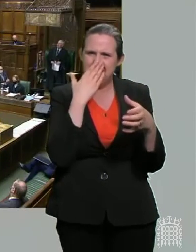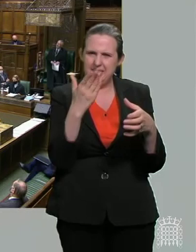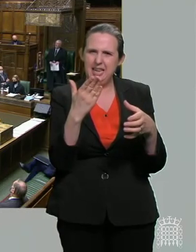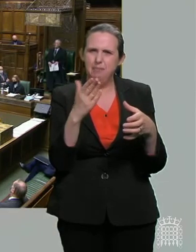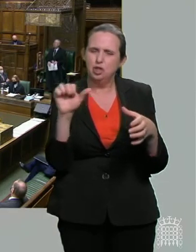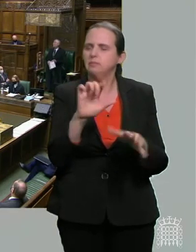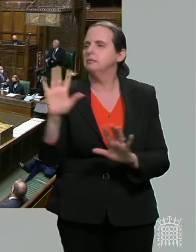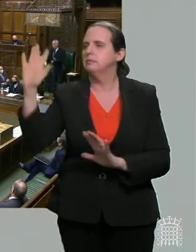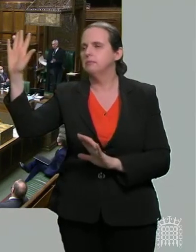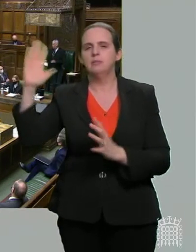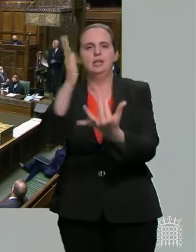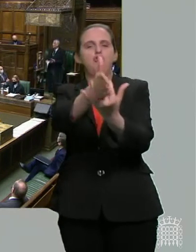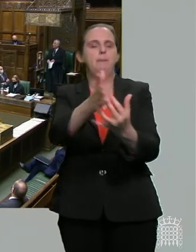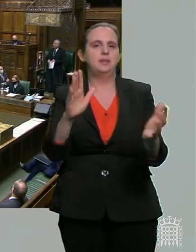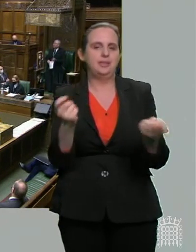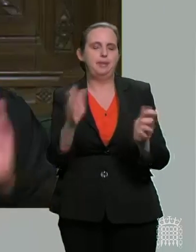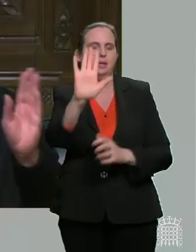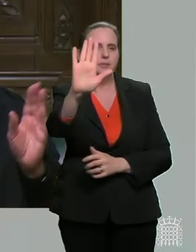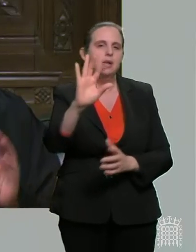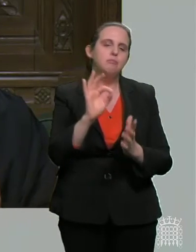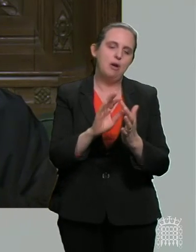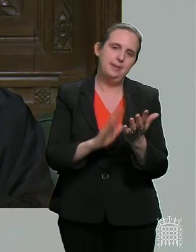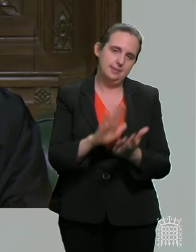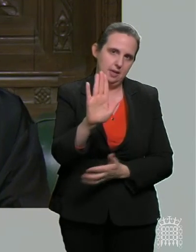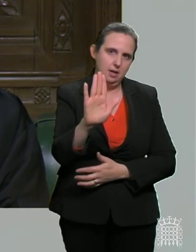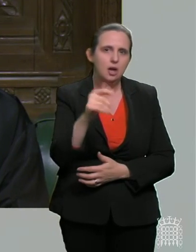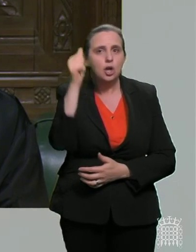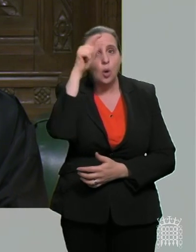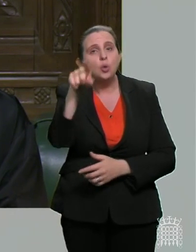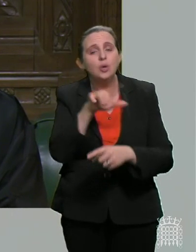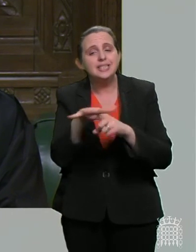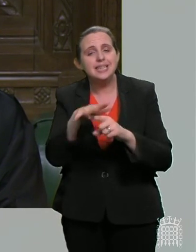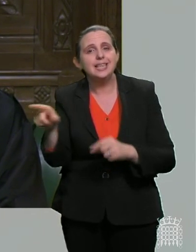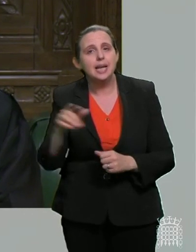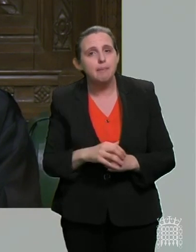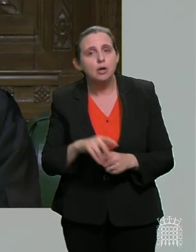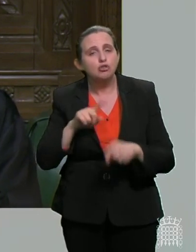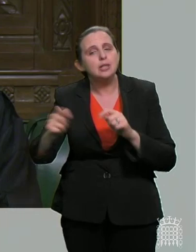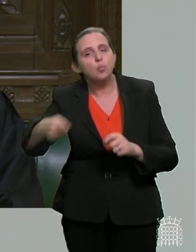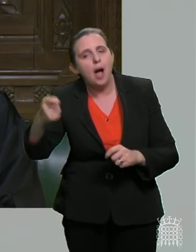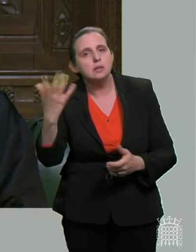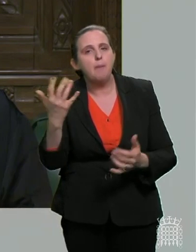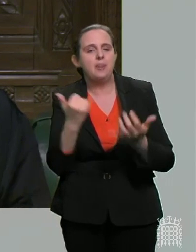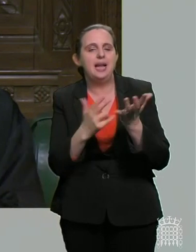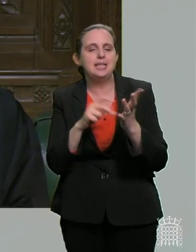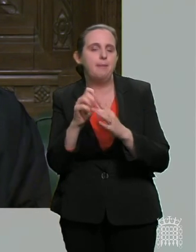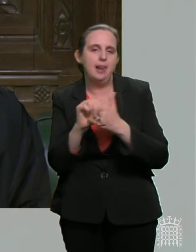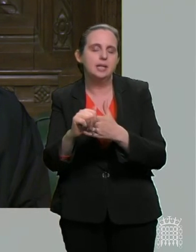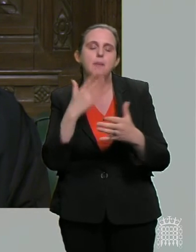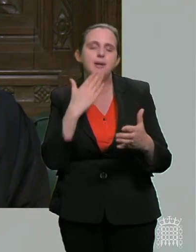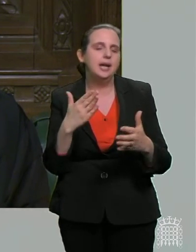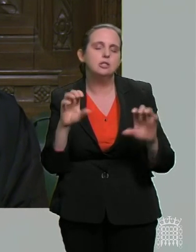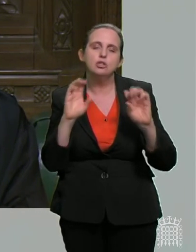Order. Prime Minister, we both know that you are only teasing and trying to wind up the leader of the SNP; please, let’s drop it.